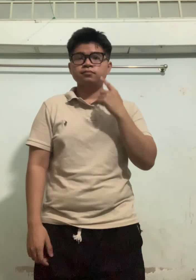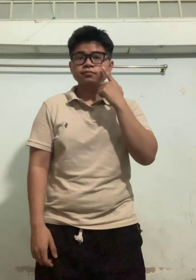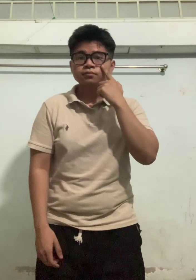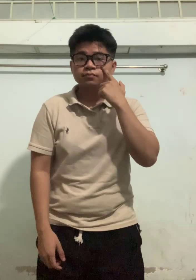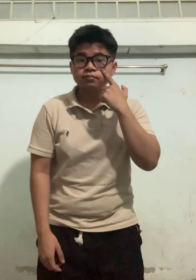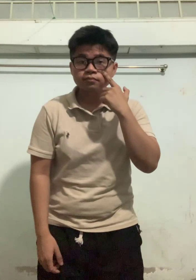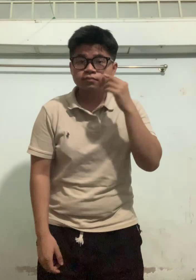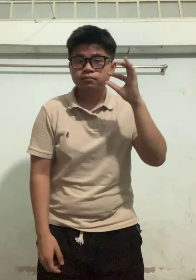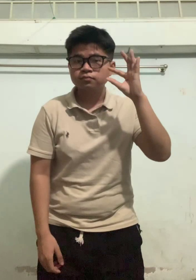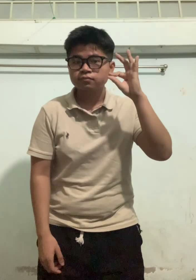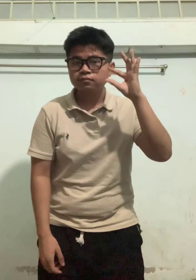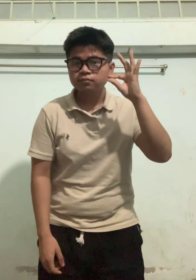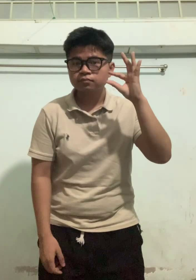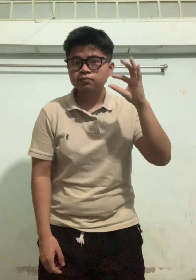lam quen